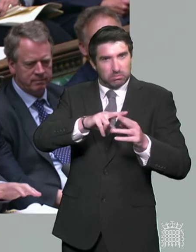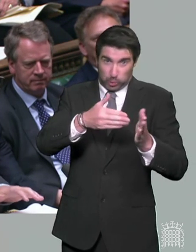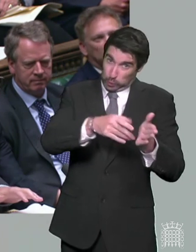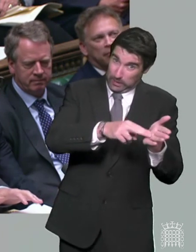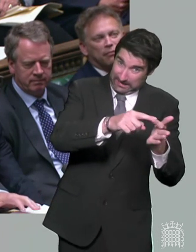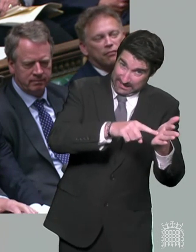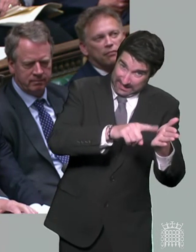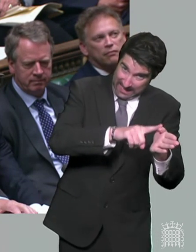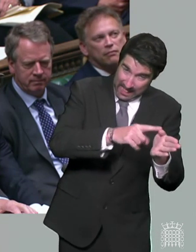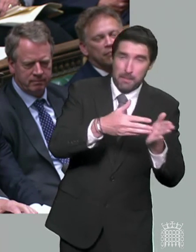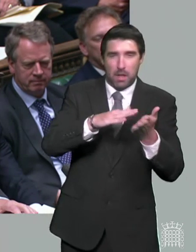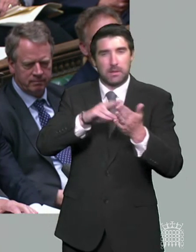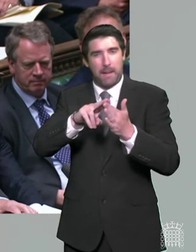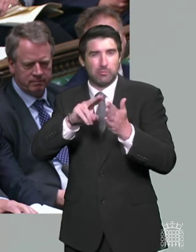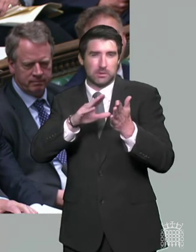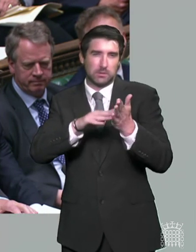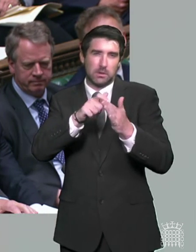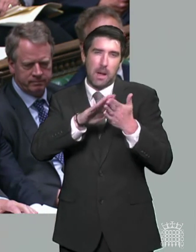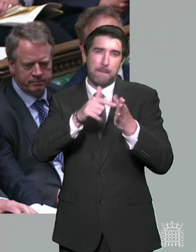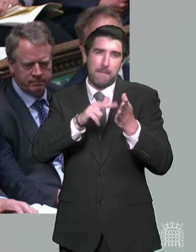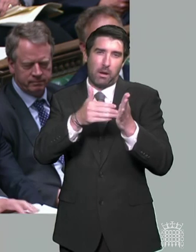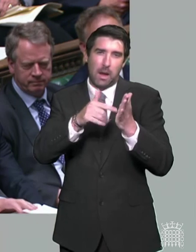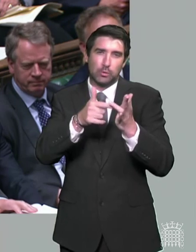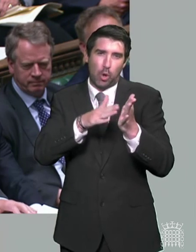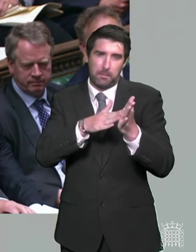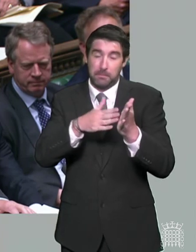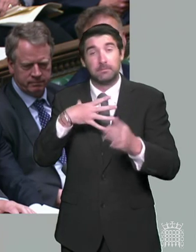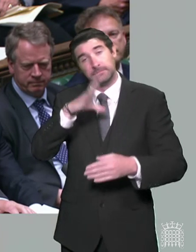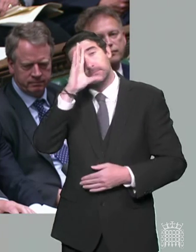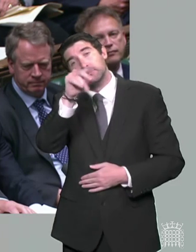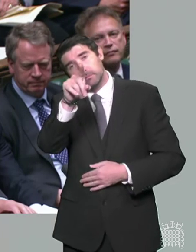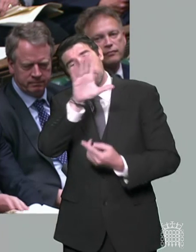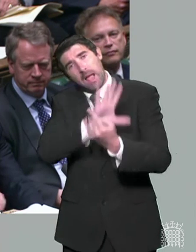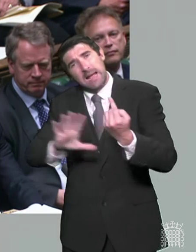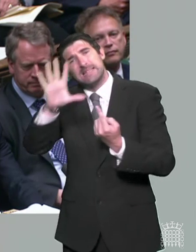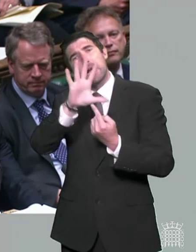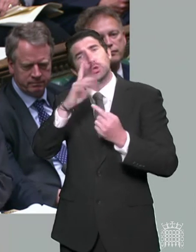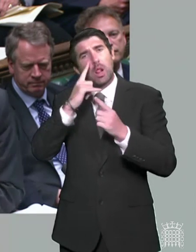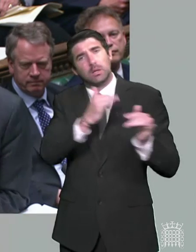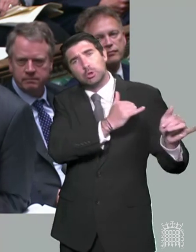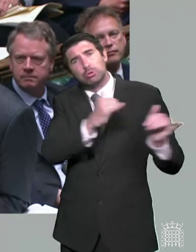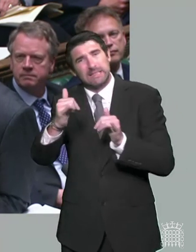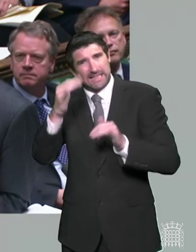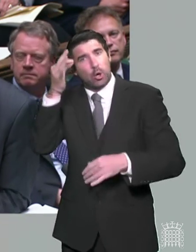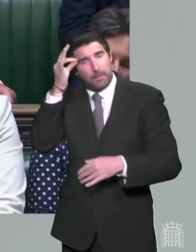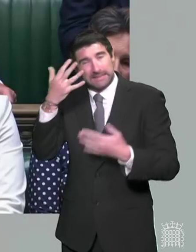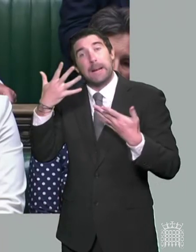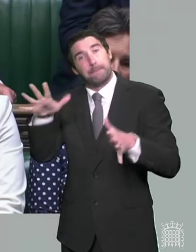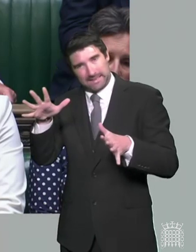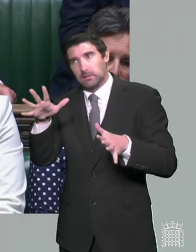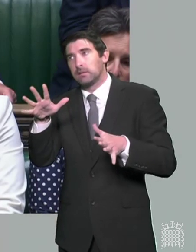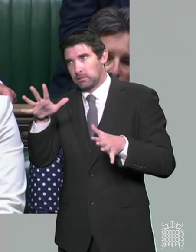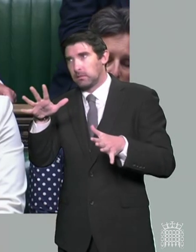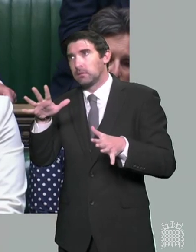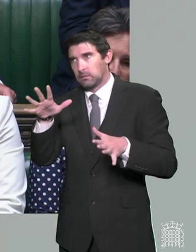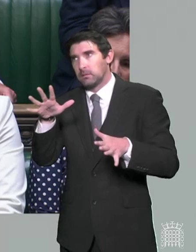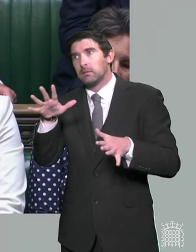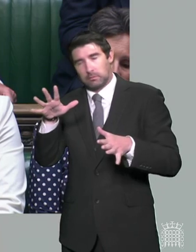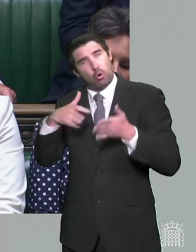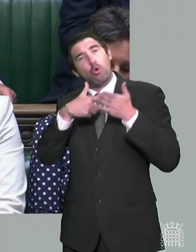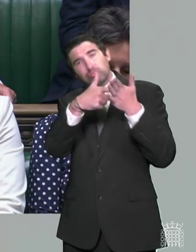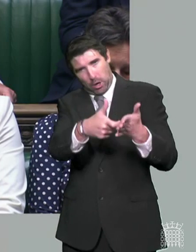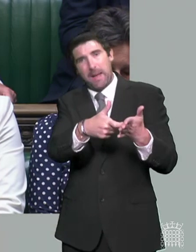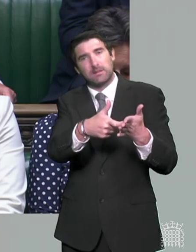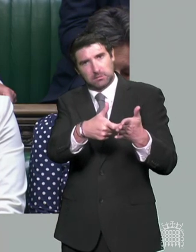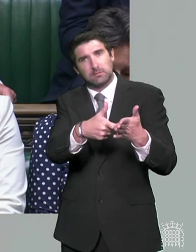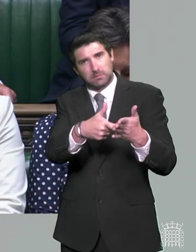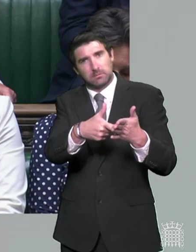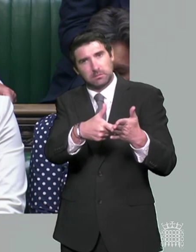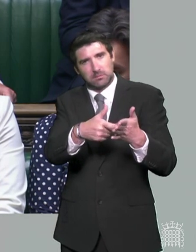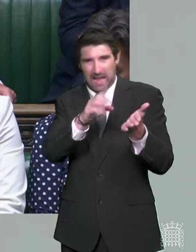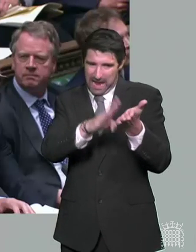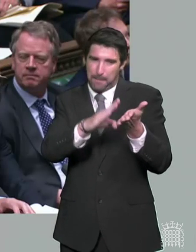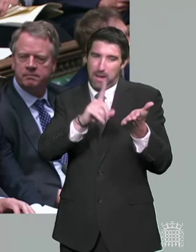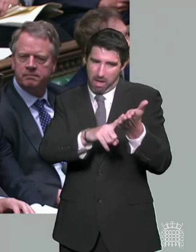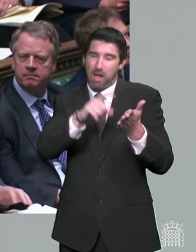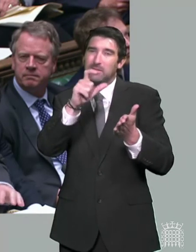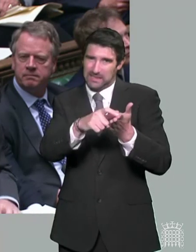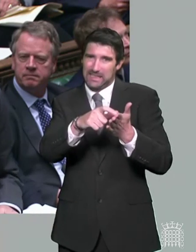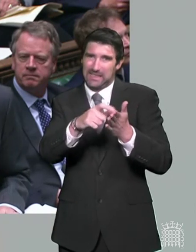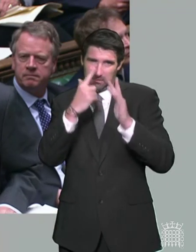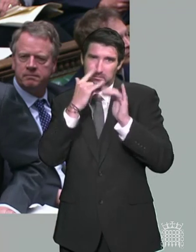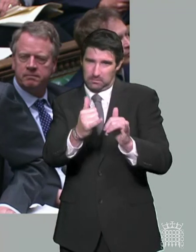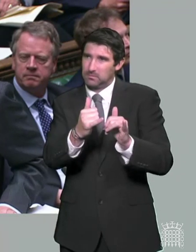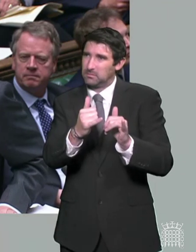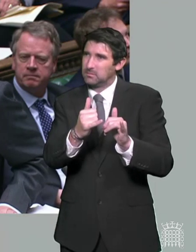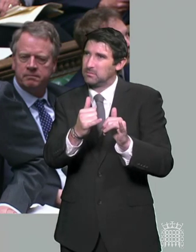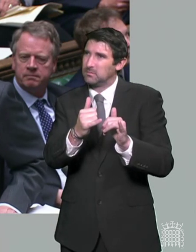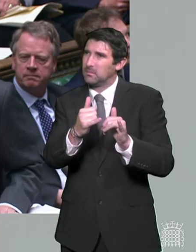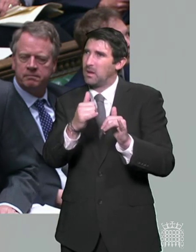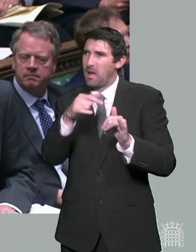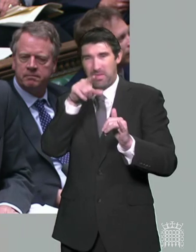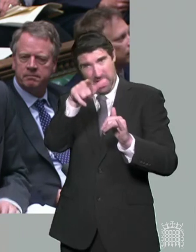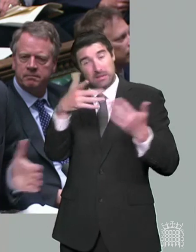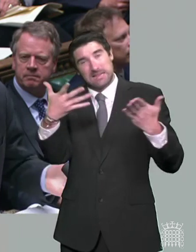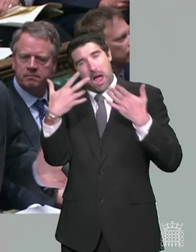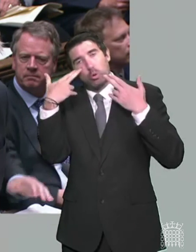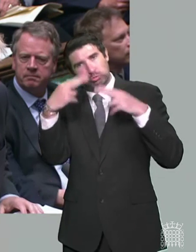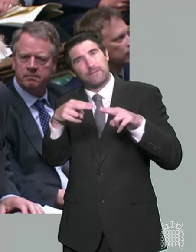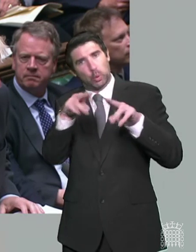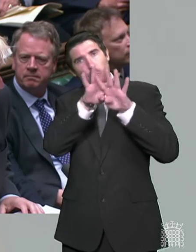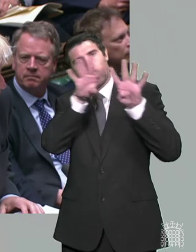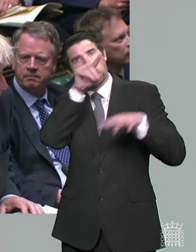The UK National Screening Committee has received a request to look again at the conditions for doing an MLD test, and that is being reviewed right now.